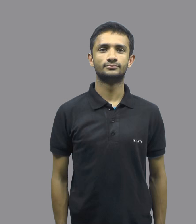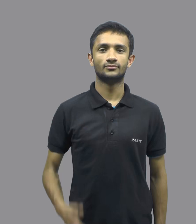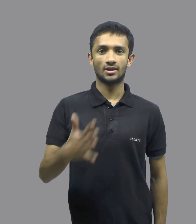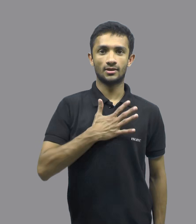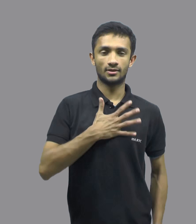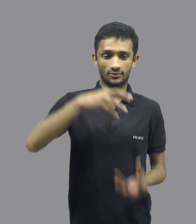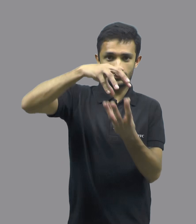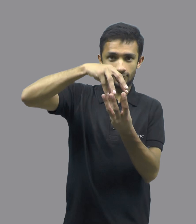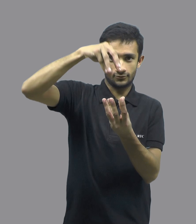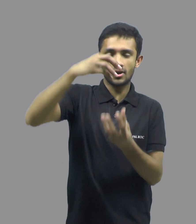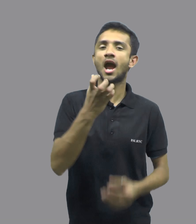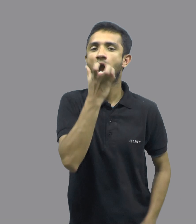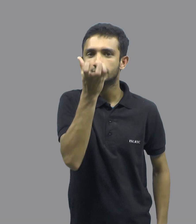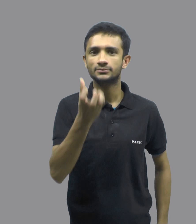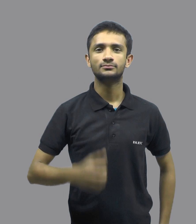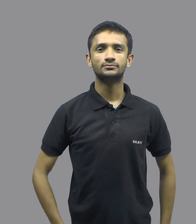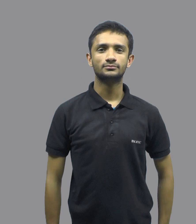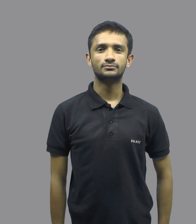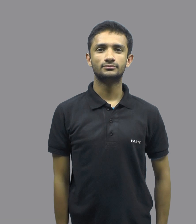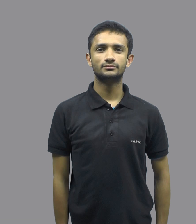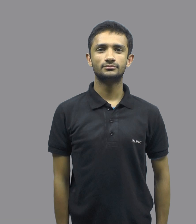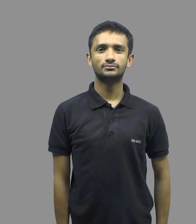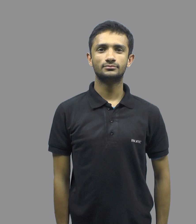Pear